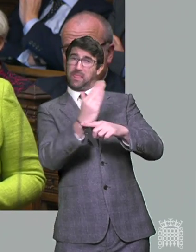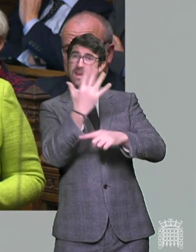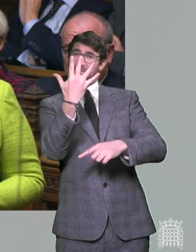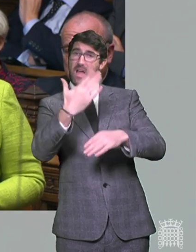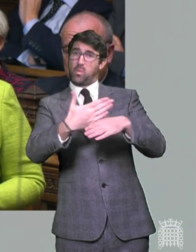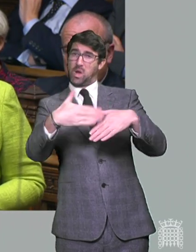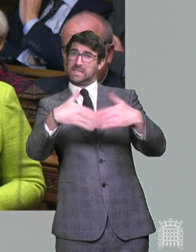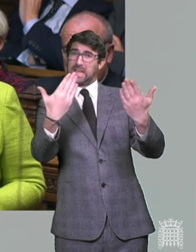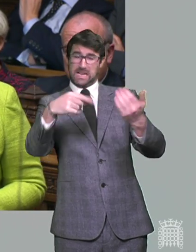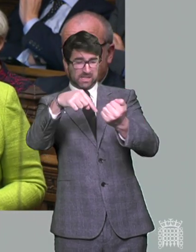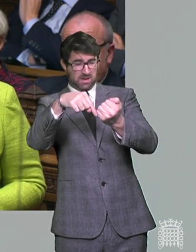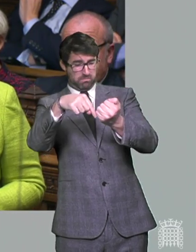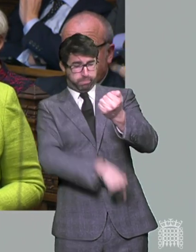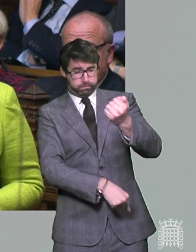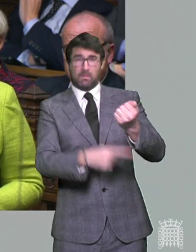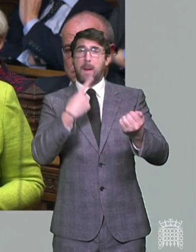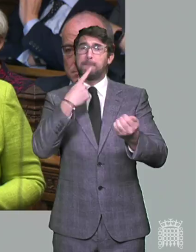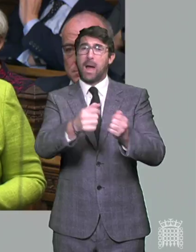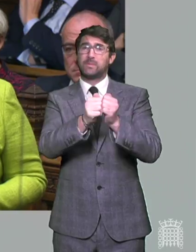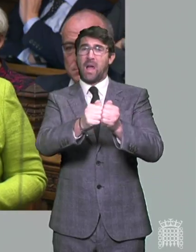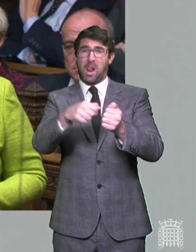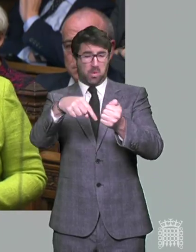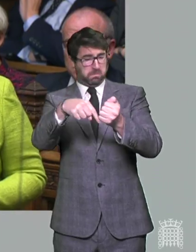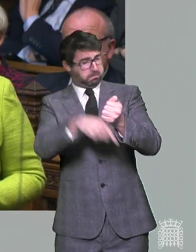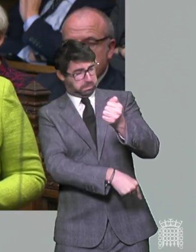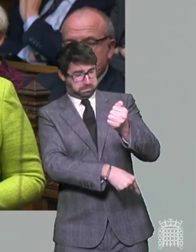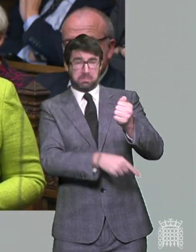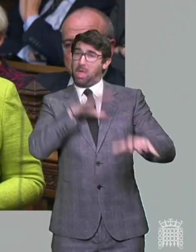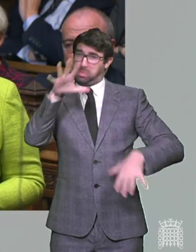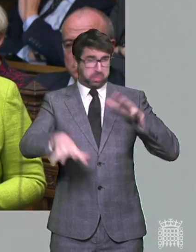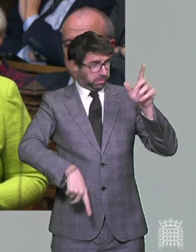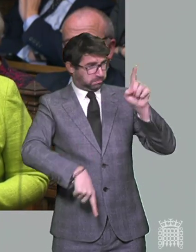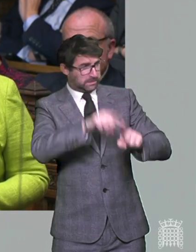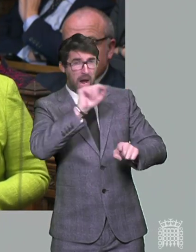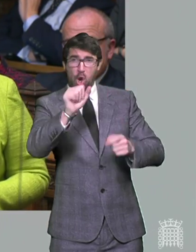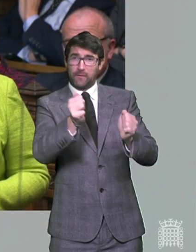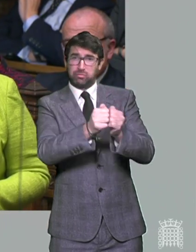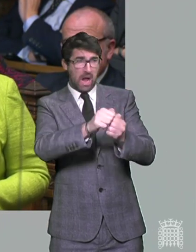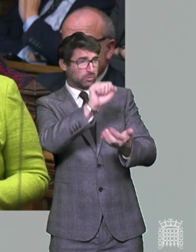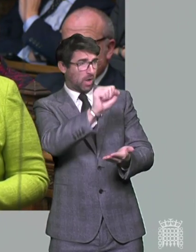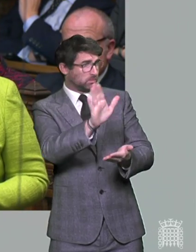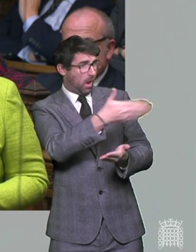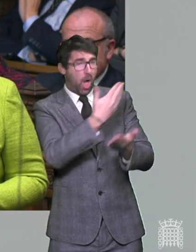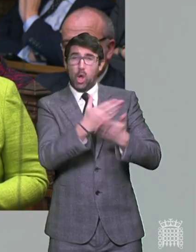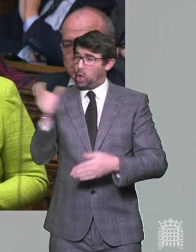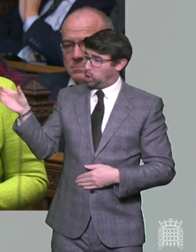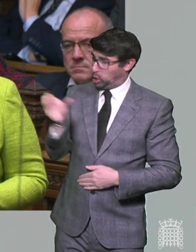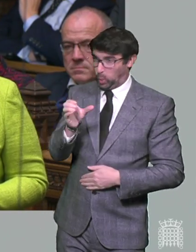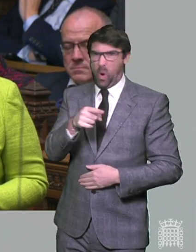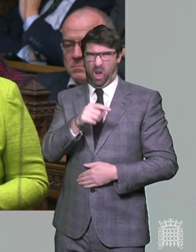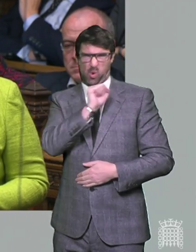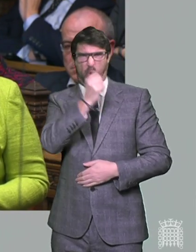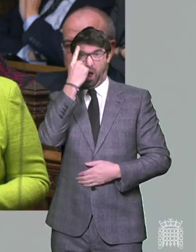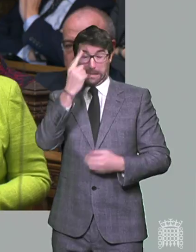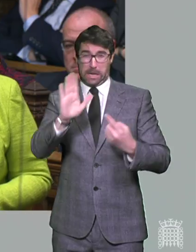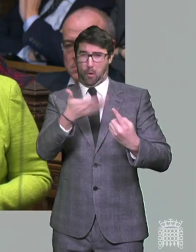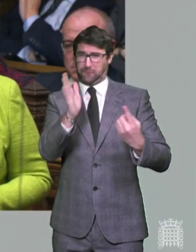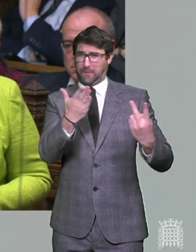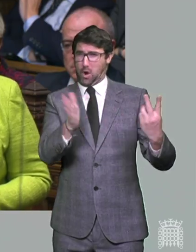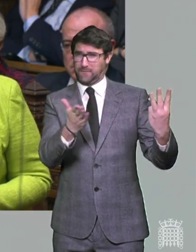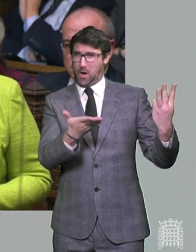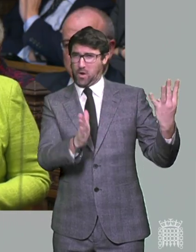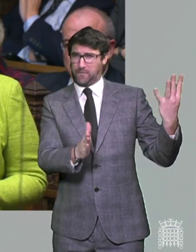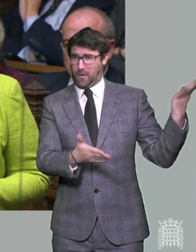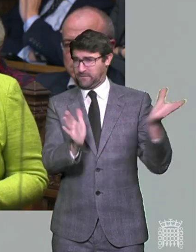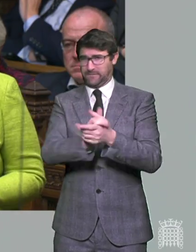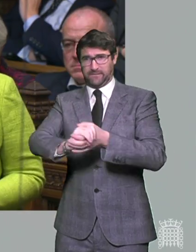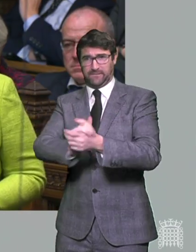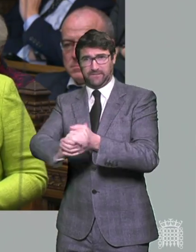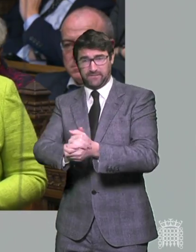Her new Chancellor may have reversed almost all of her policies, but the damage has been done, and we now face yet another round of Tory cuts and austerity.